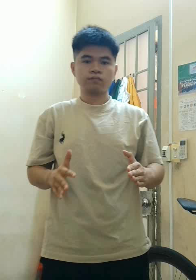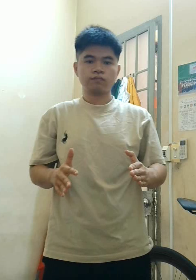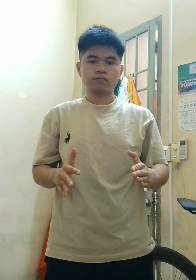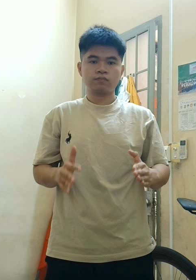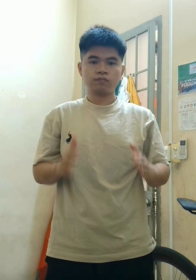quan tam